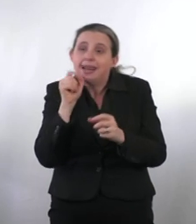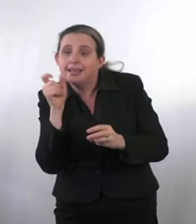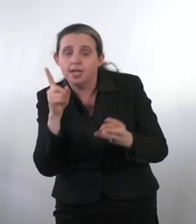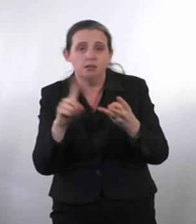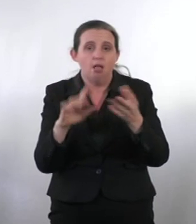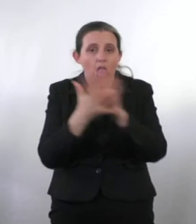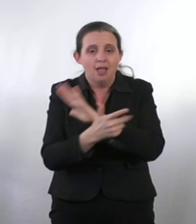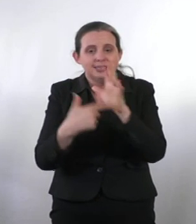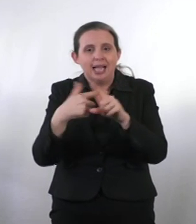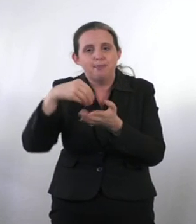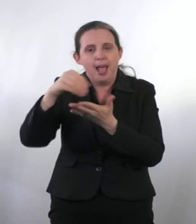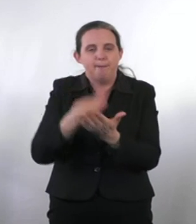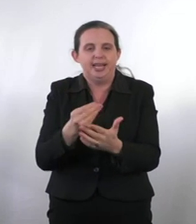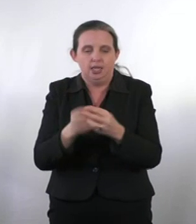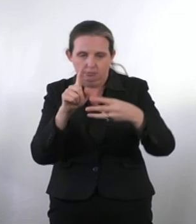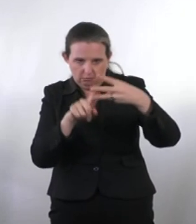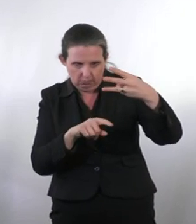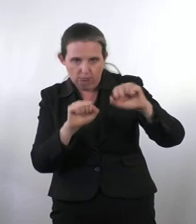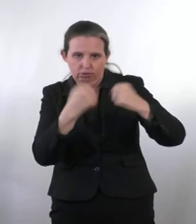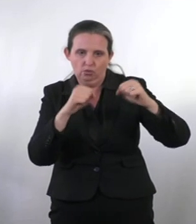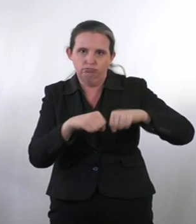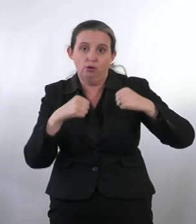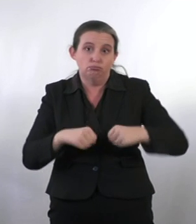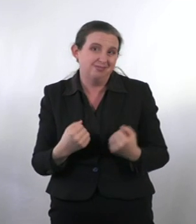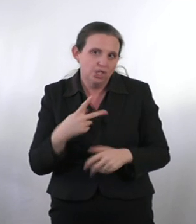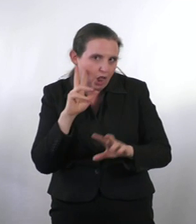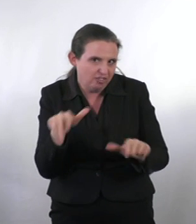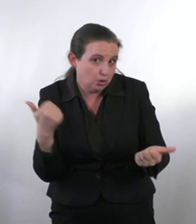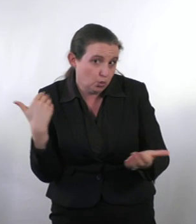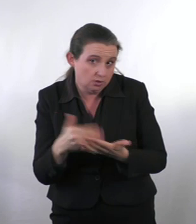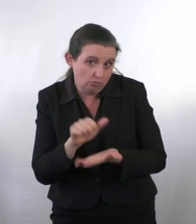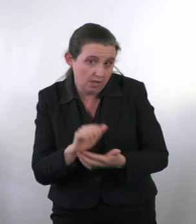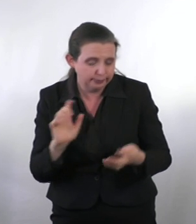I must say to the Prime Minister that it is not looking good so far, but let us press on.